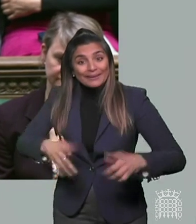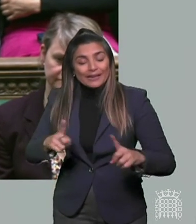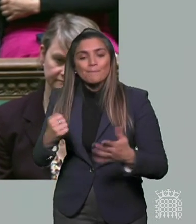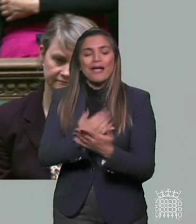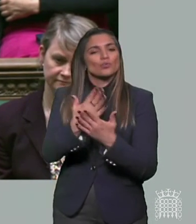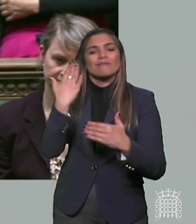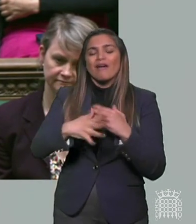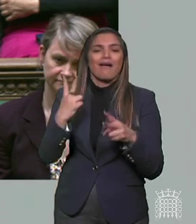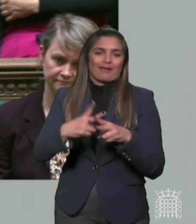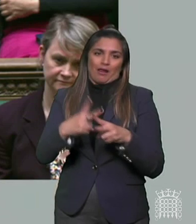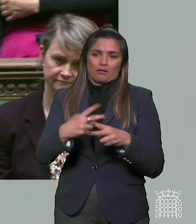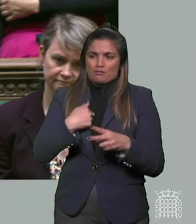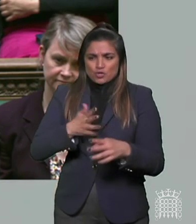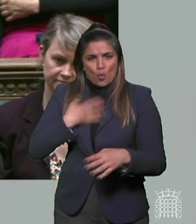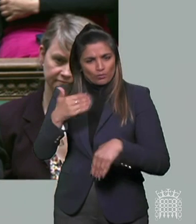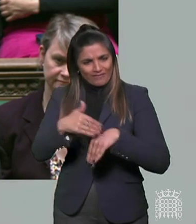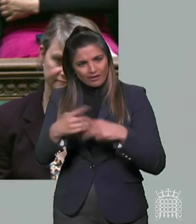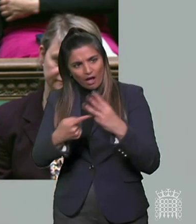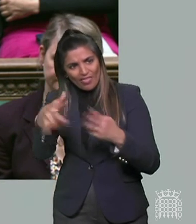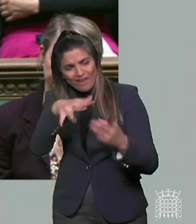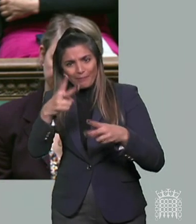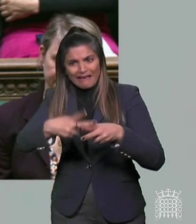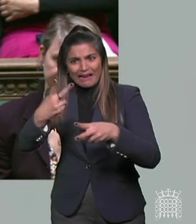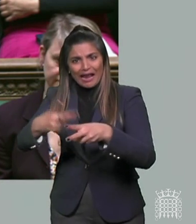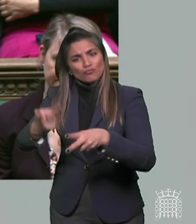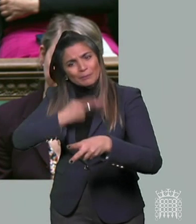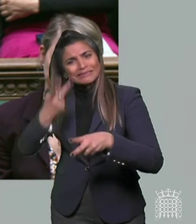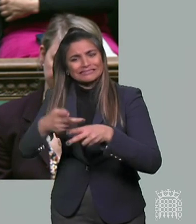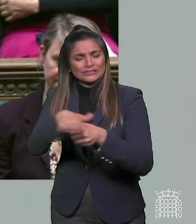I hope that the Deputy Prime Minister will consider my comments.